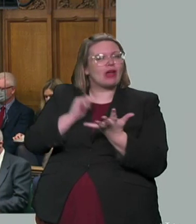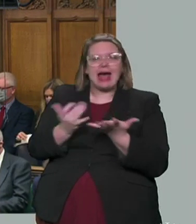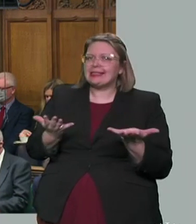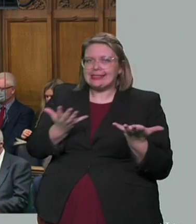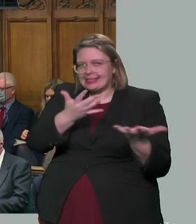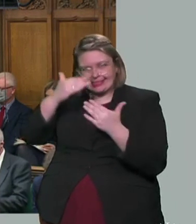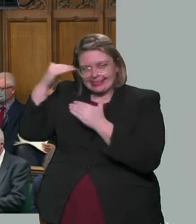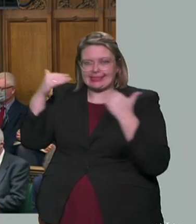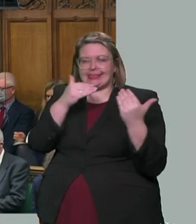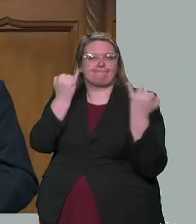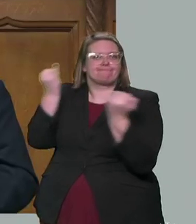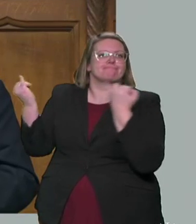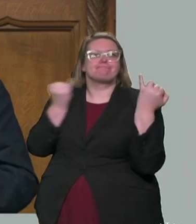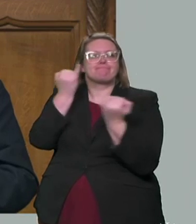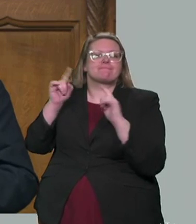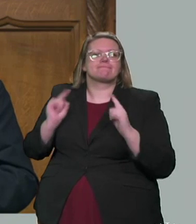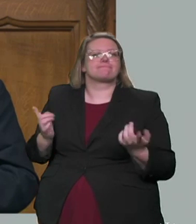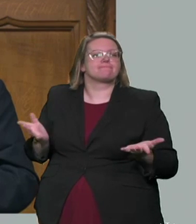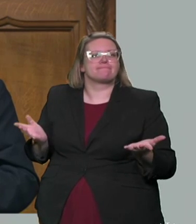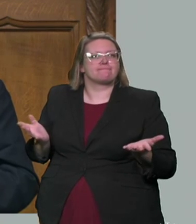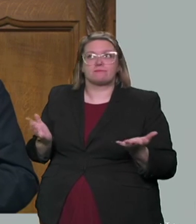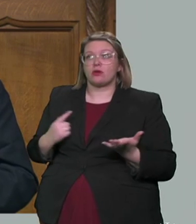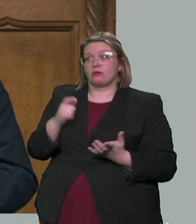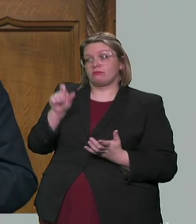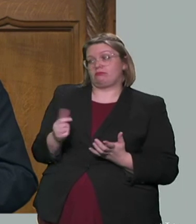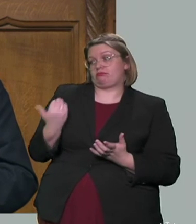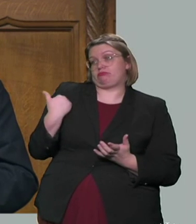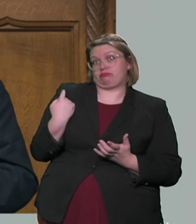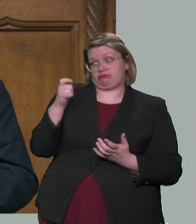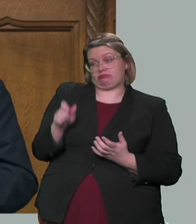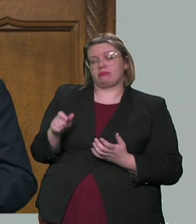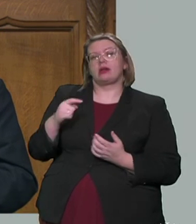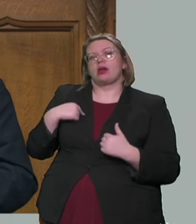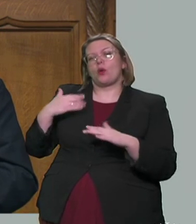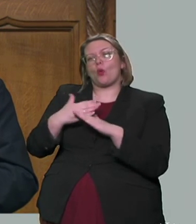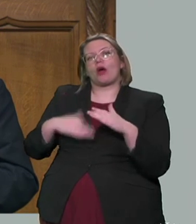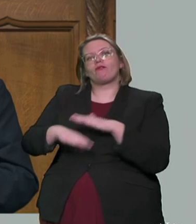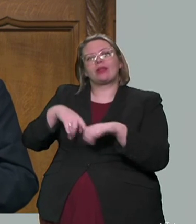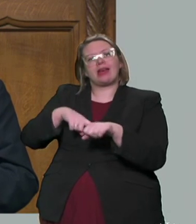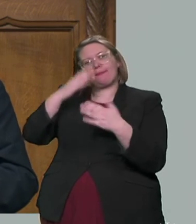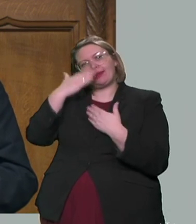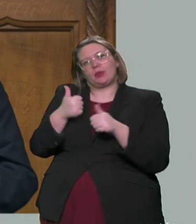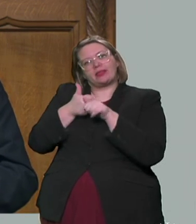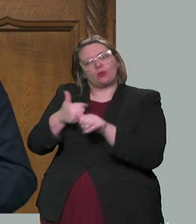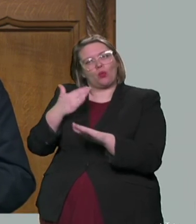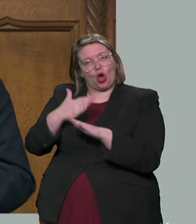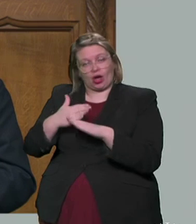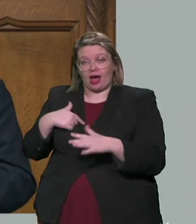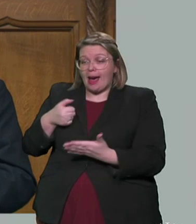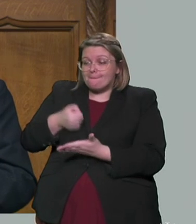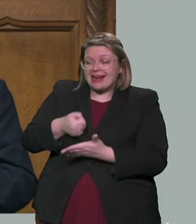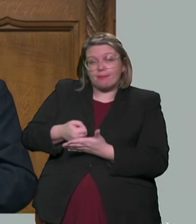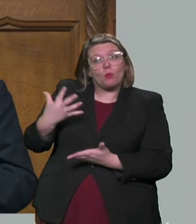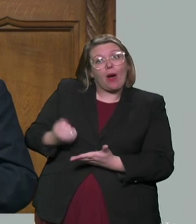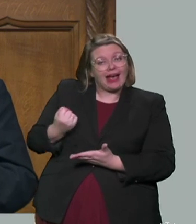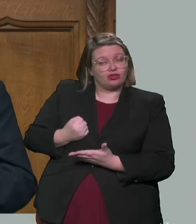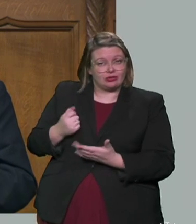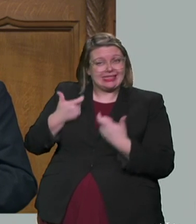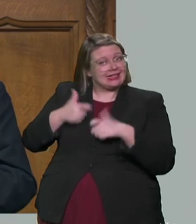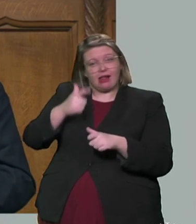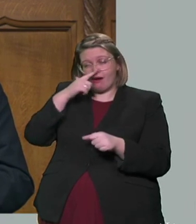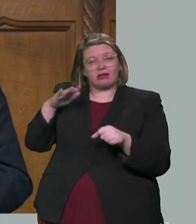Just a few weeks ago one constituent contacted me and said: “I work full-time as a mental health support worker, I am on minimum wage and can barely afford the reduced NHS dental costs.